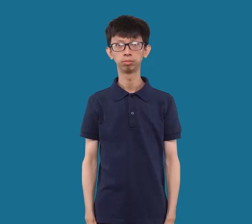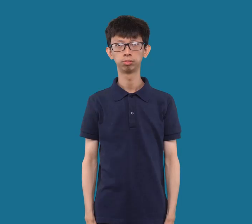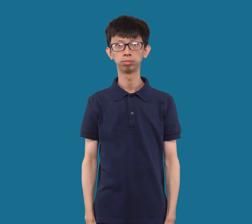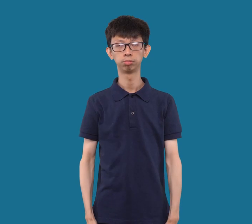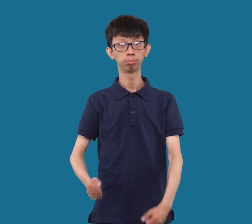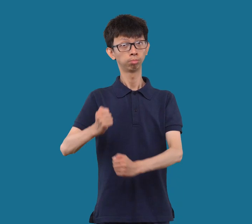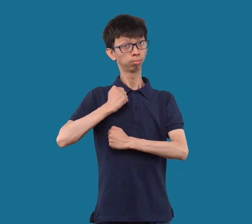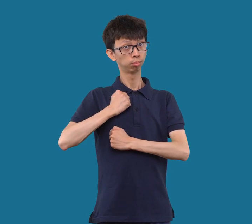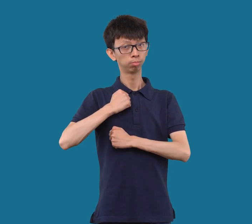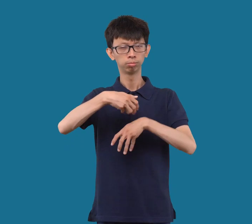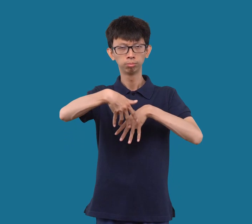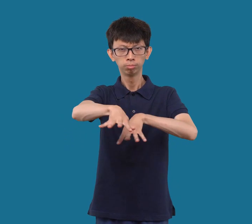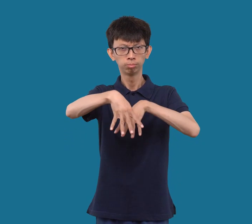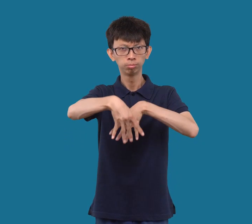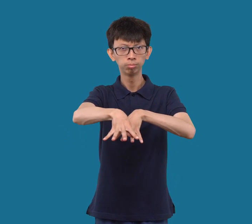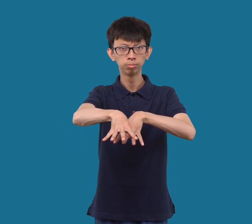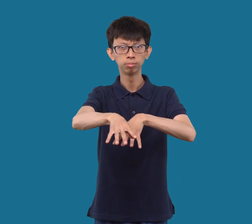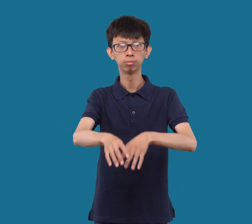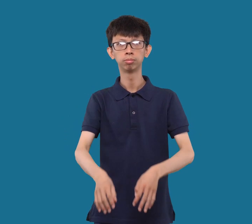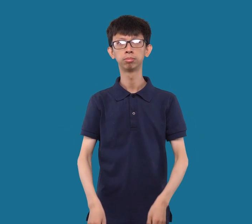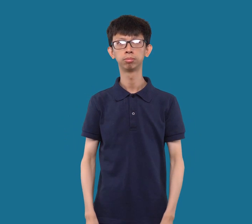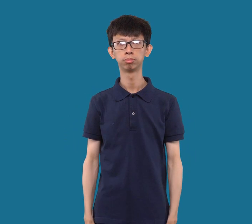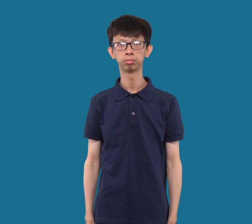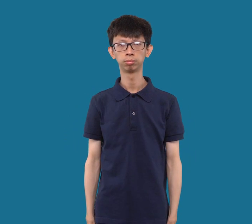duyệt binh